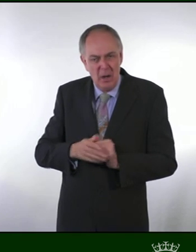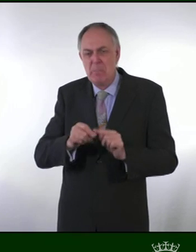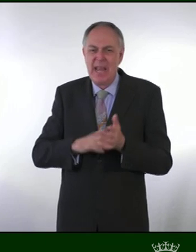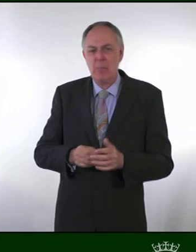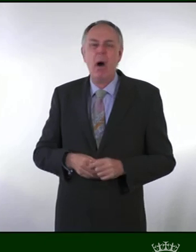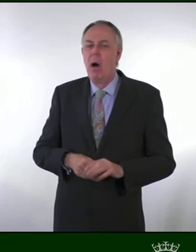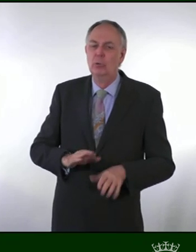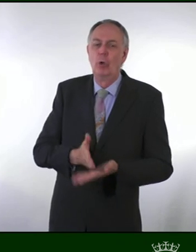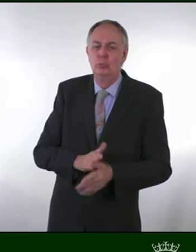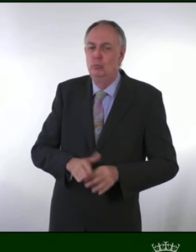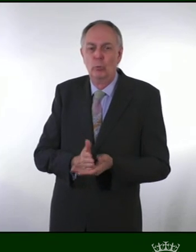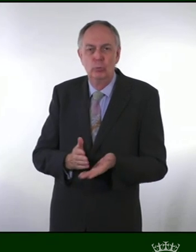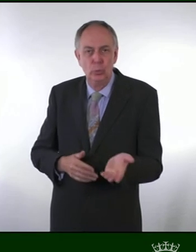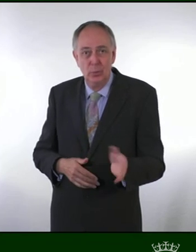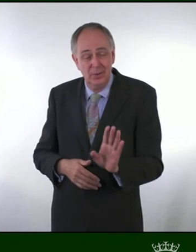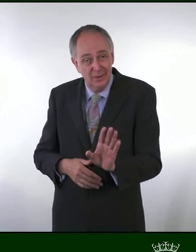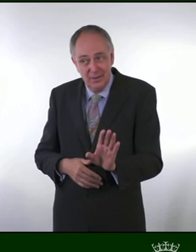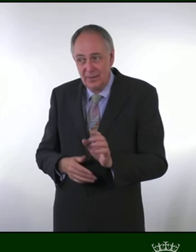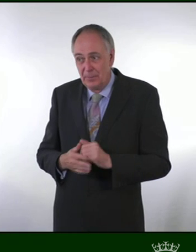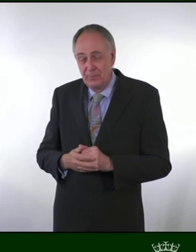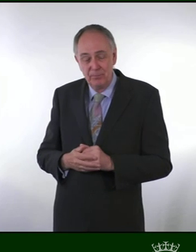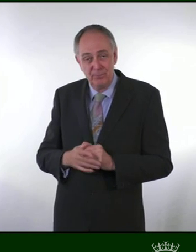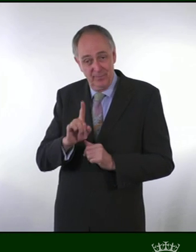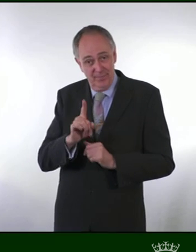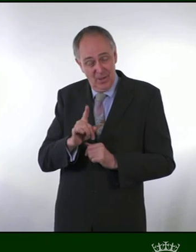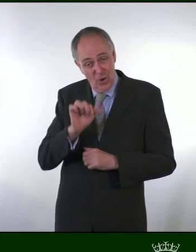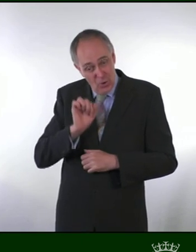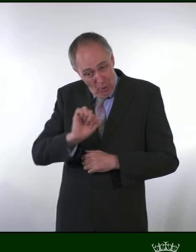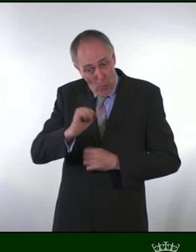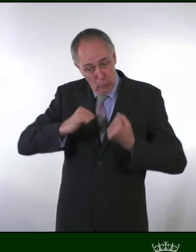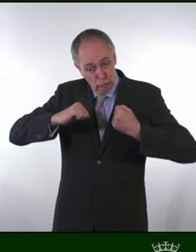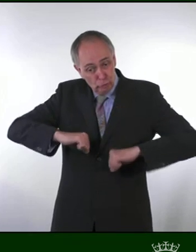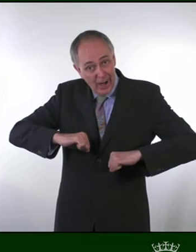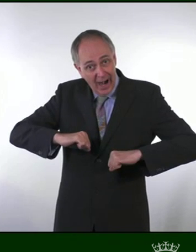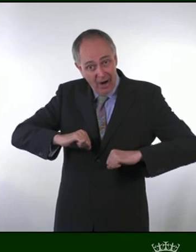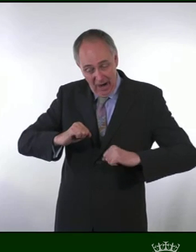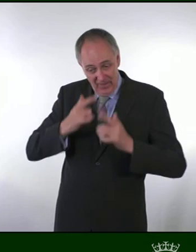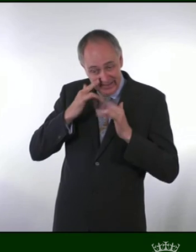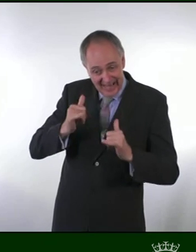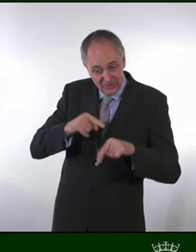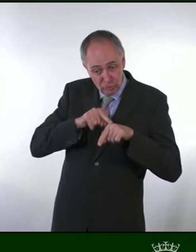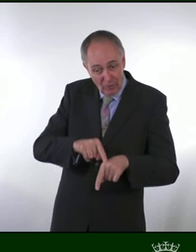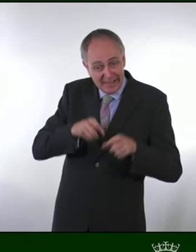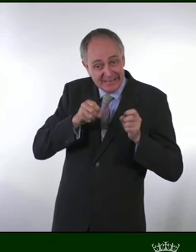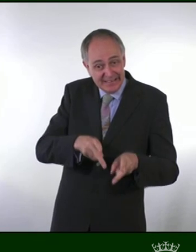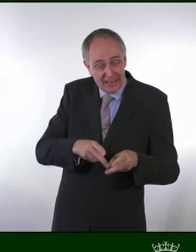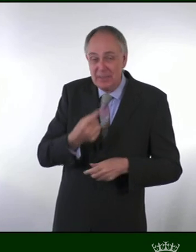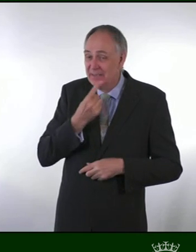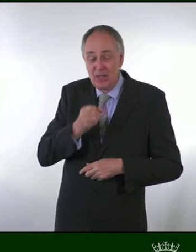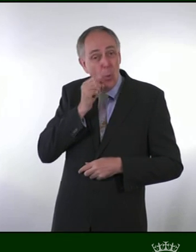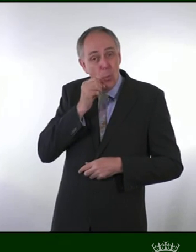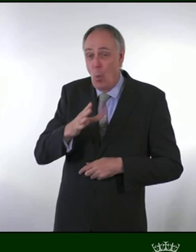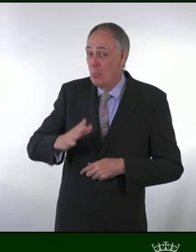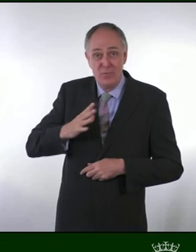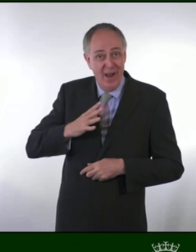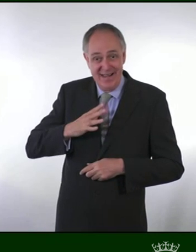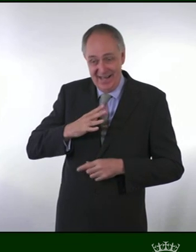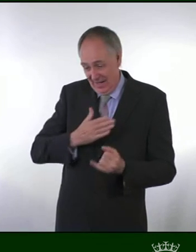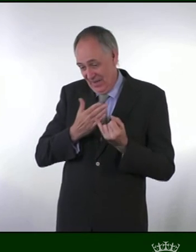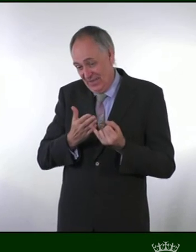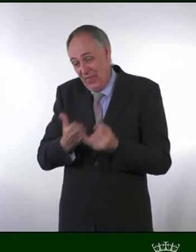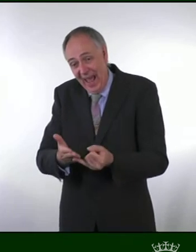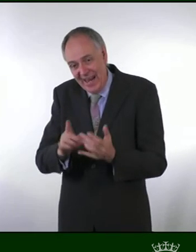Dido Harding, the Prime Minister’s own chair of the track and trace system, has said that this element will not be ready until the end of June.